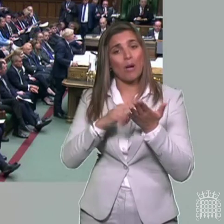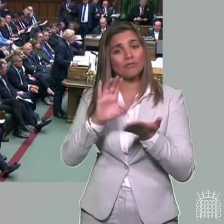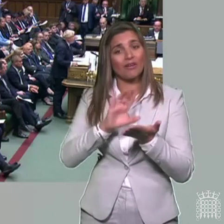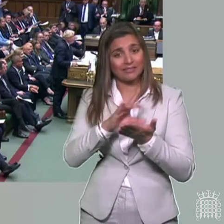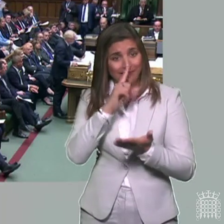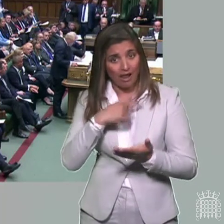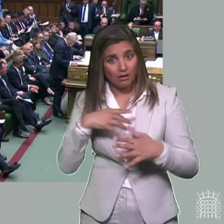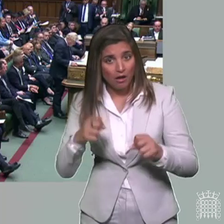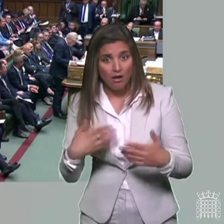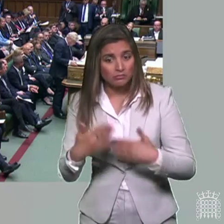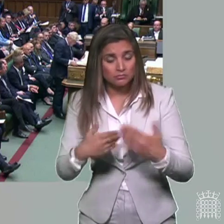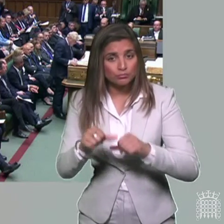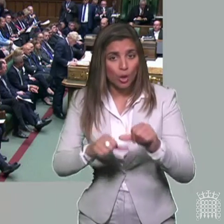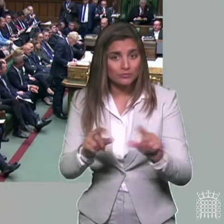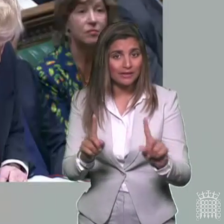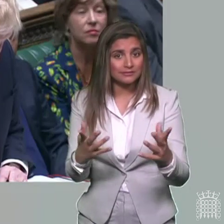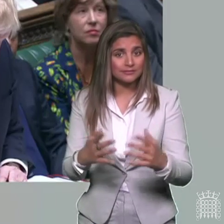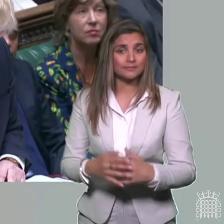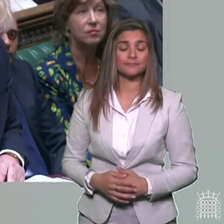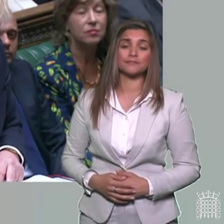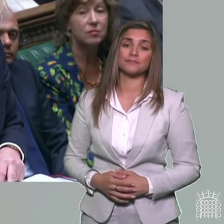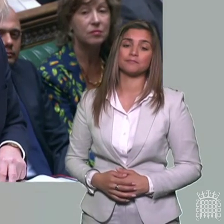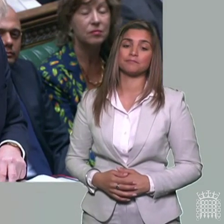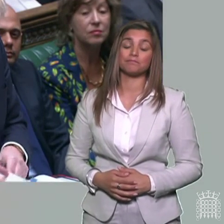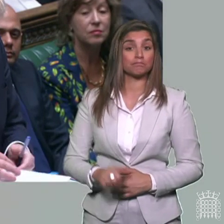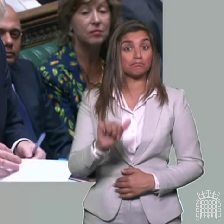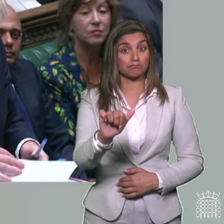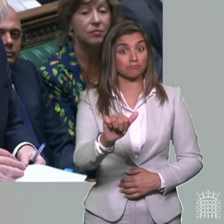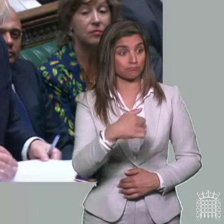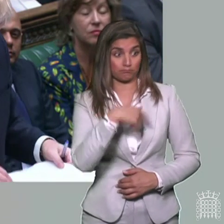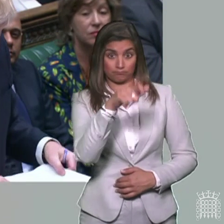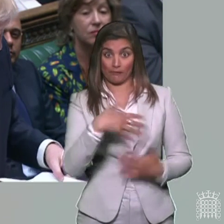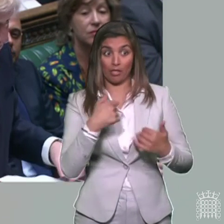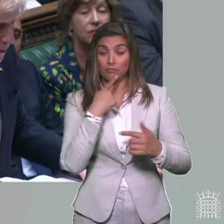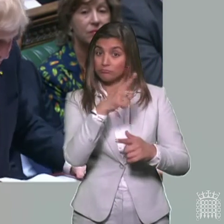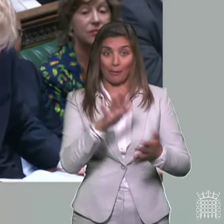Yes; my right honourable Friend the Health Secretary has told me that he has met those individuals before and he is happy to meet them again.